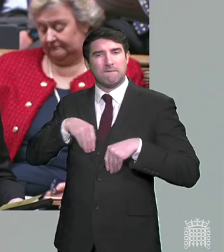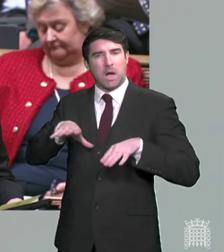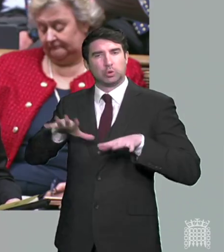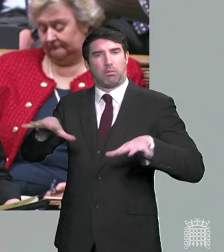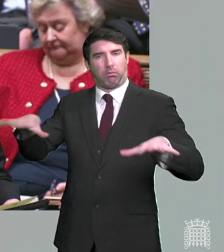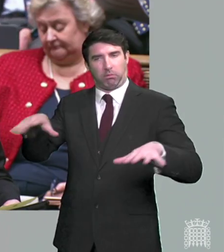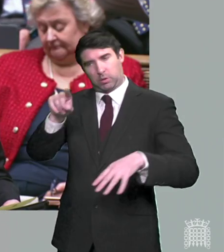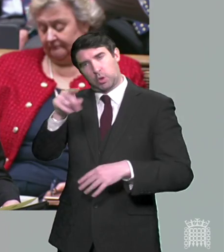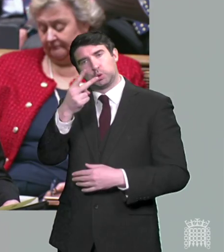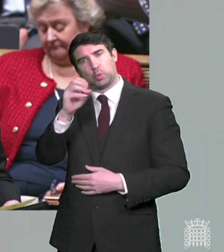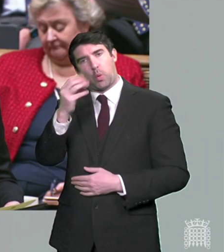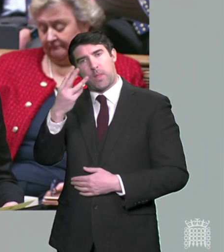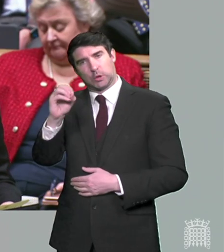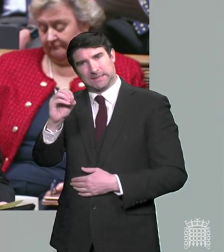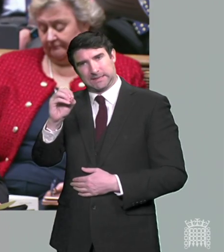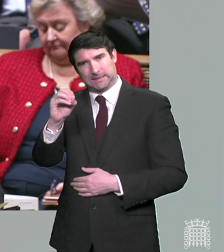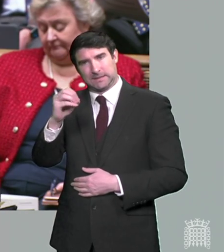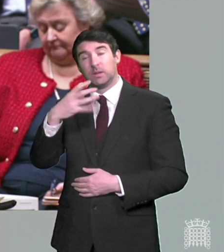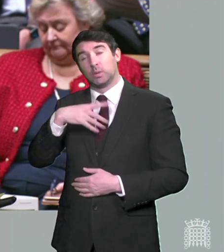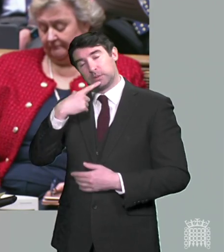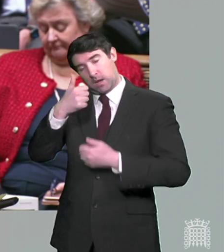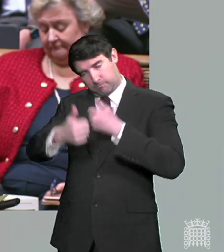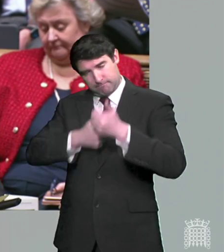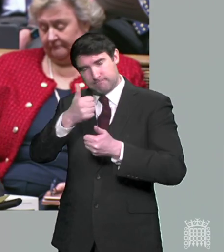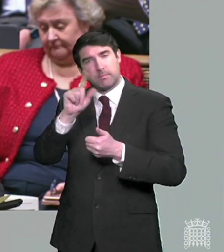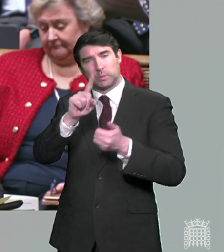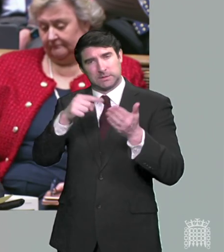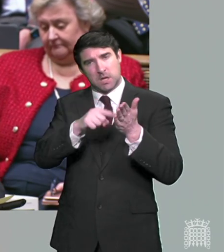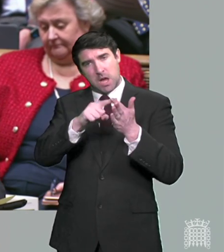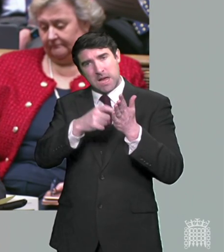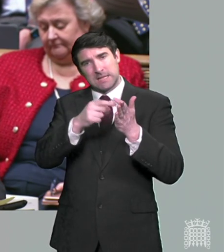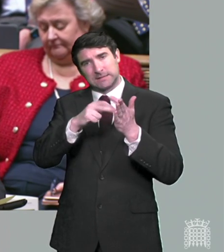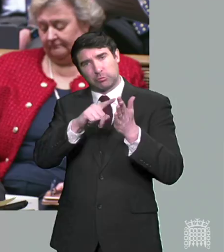Will he thank the Terrence Higgins Trust for its incredible work?